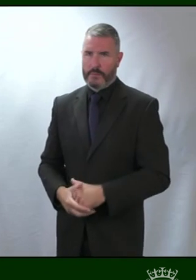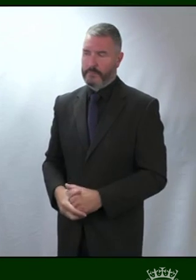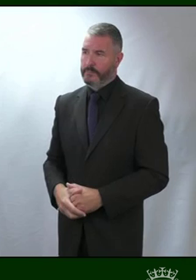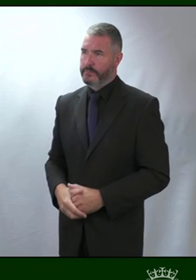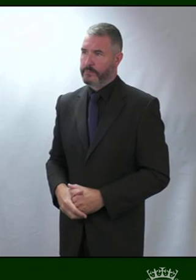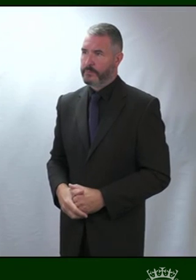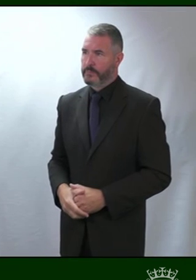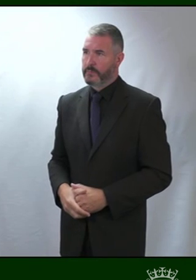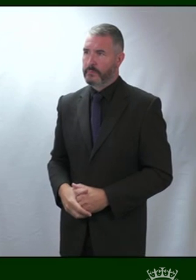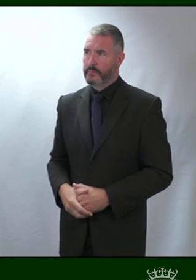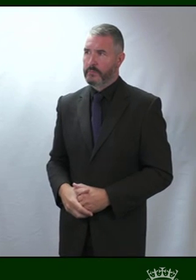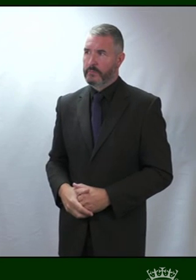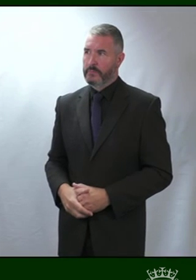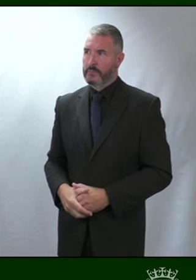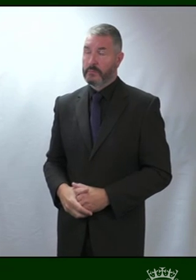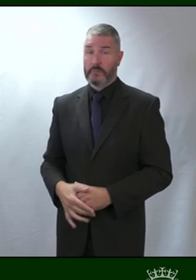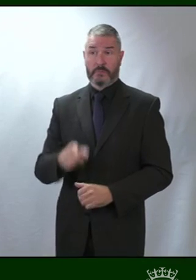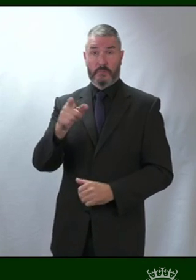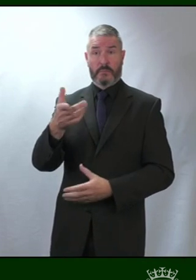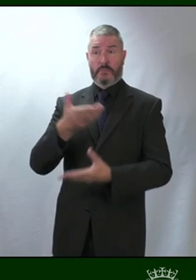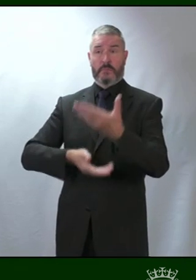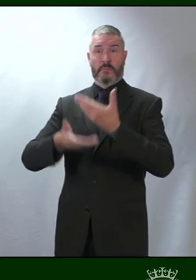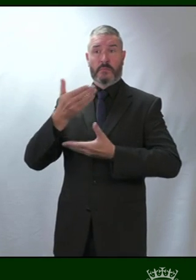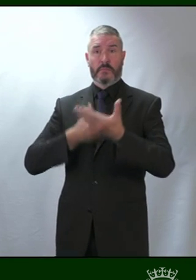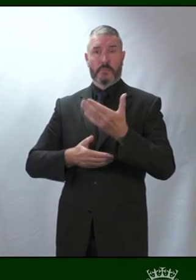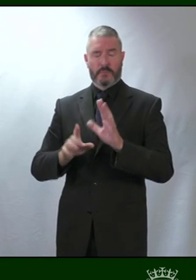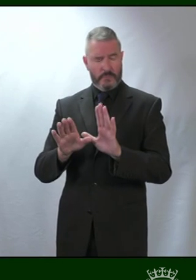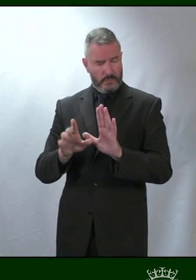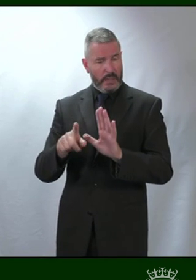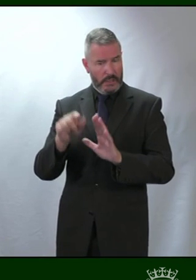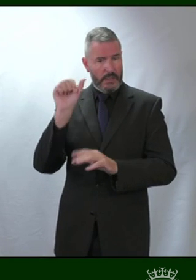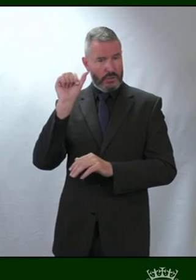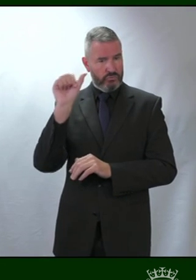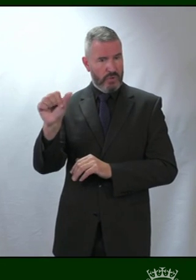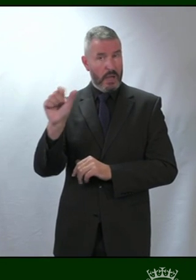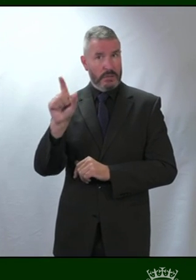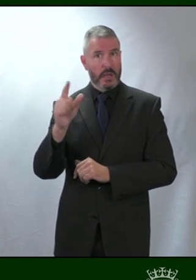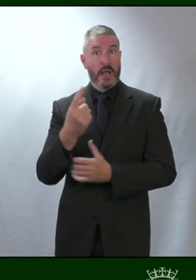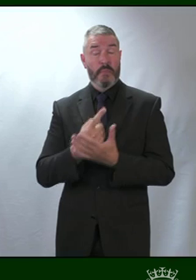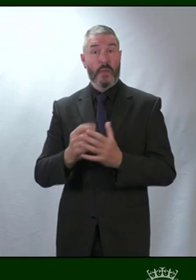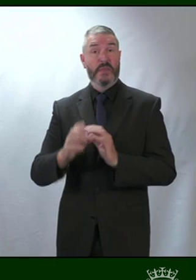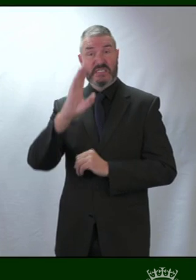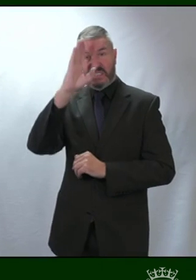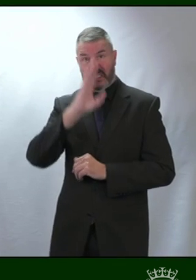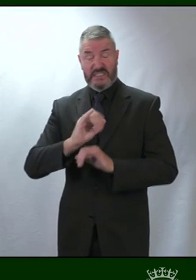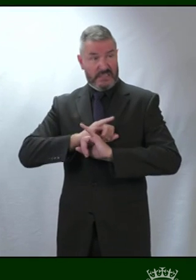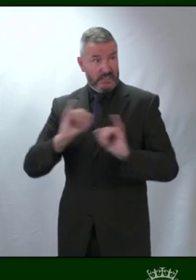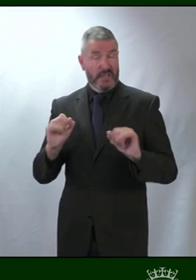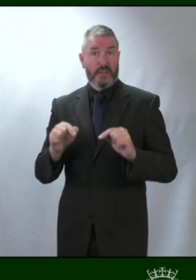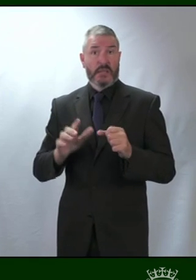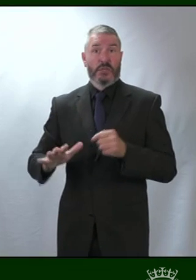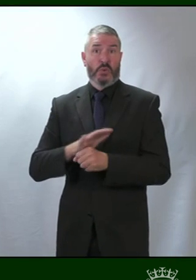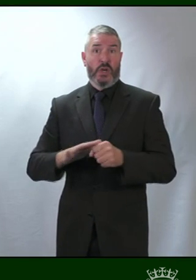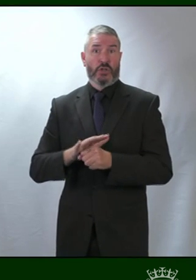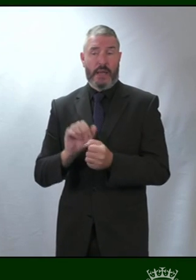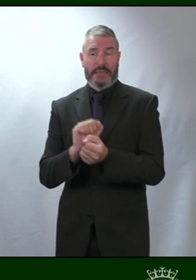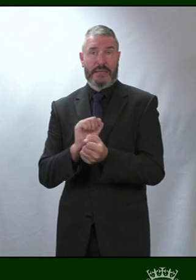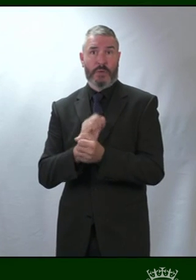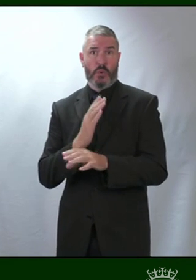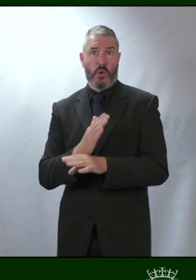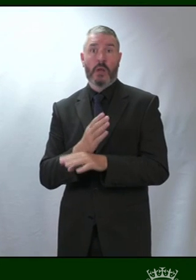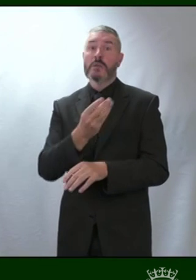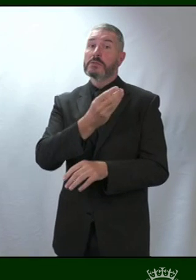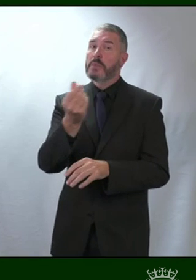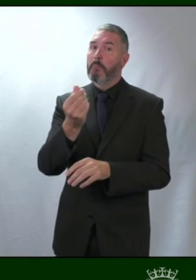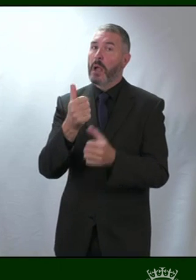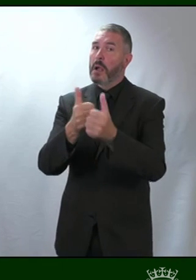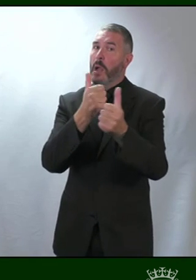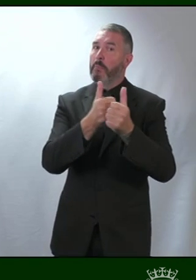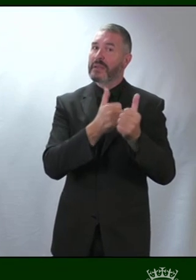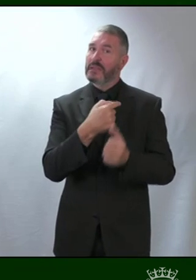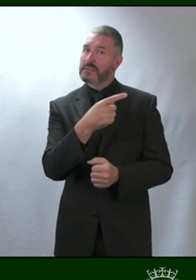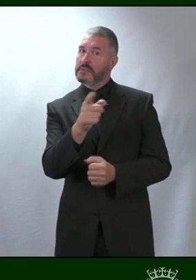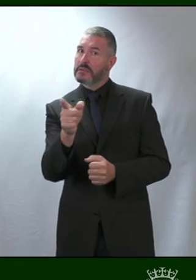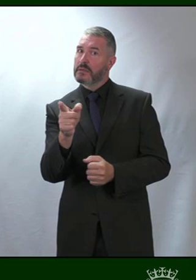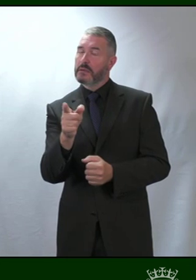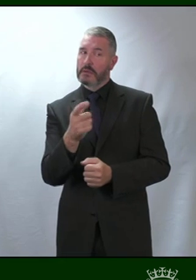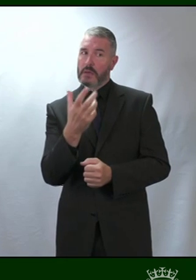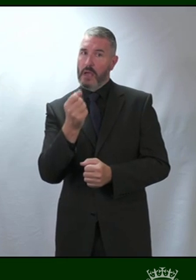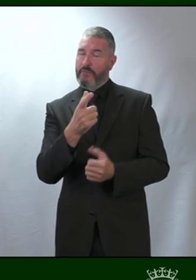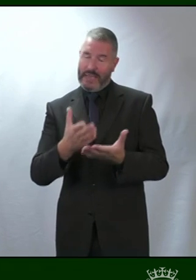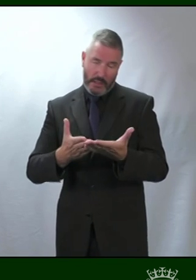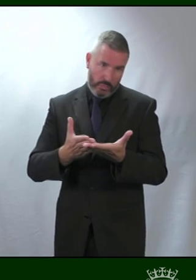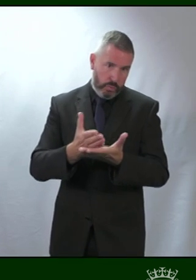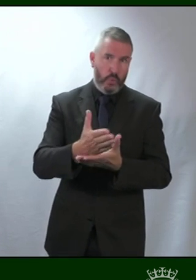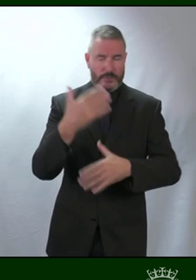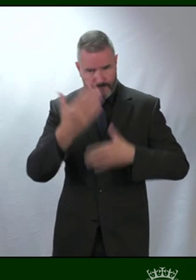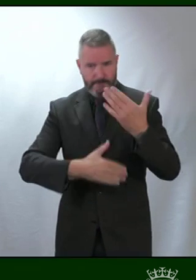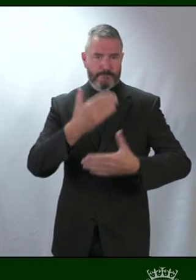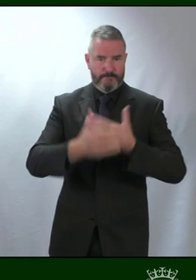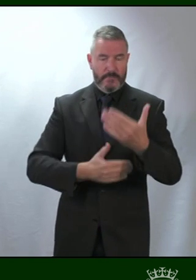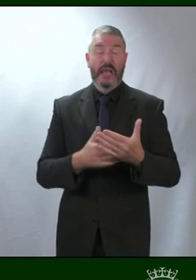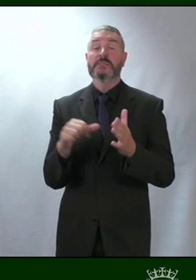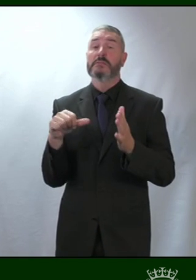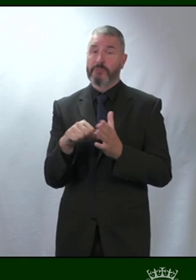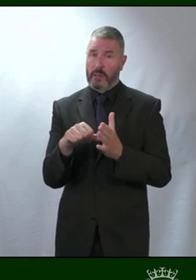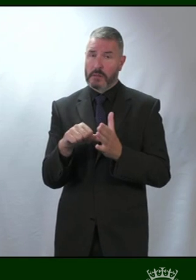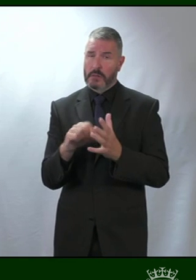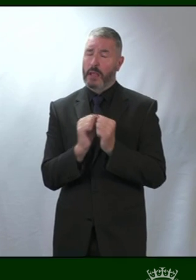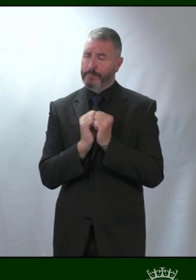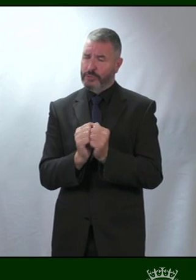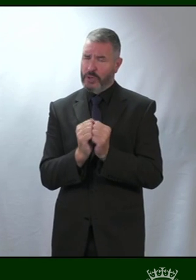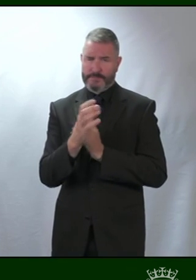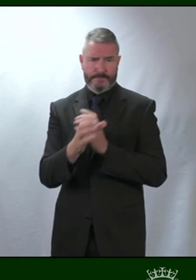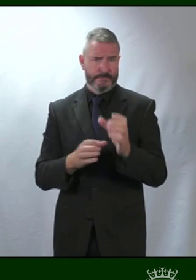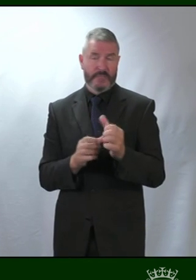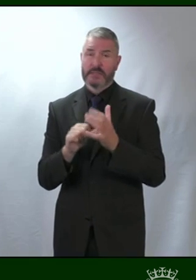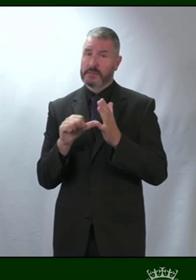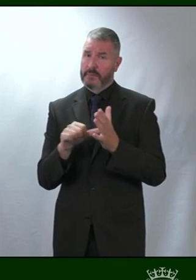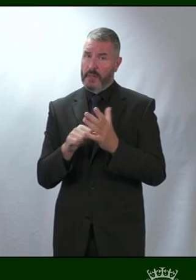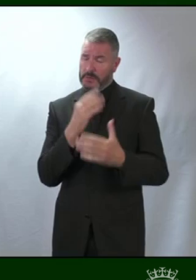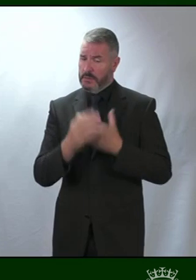The hon. Gentleman is entirely right about the gravity of the situation, and although it is true that some firms are powering through this, many face very difficult circumstances.